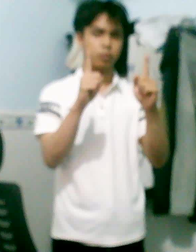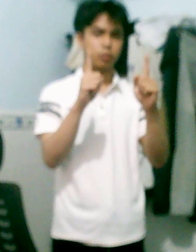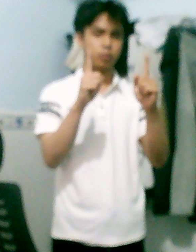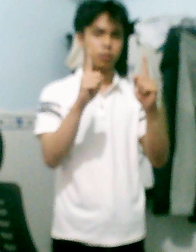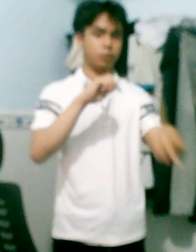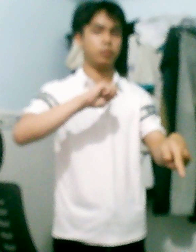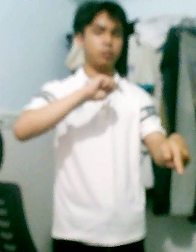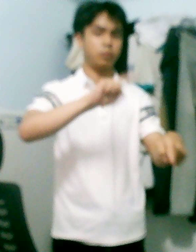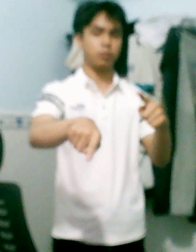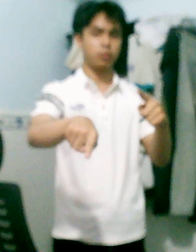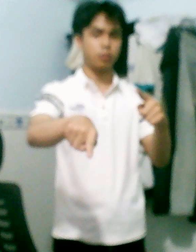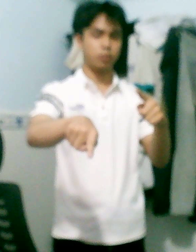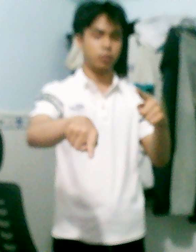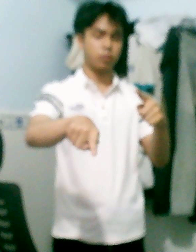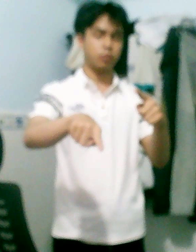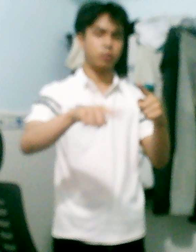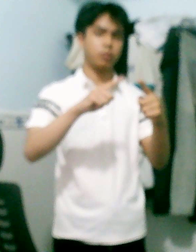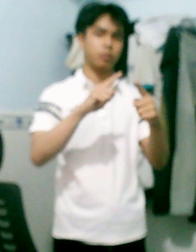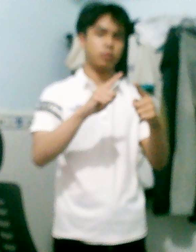phut